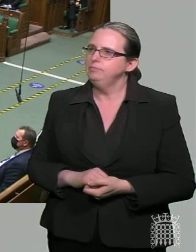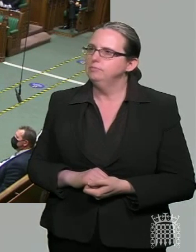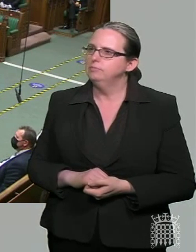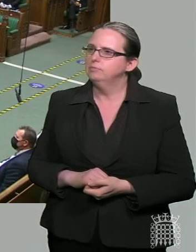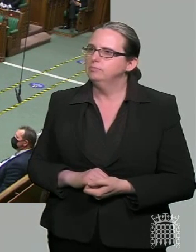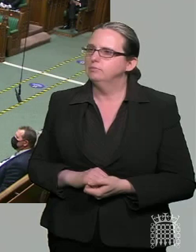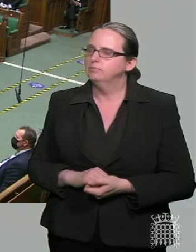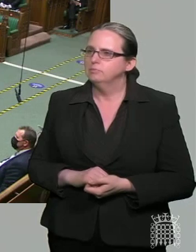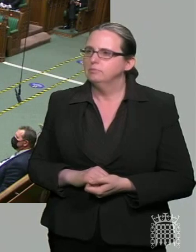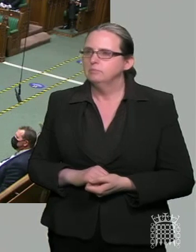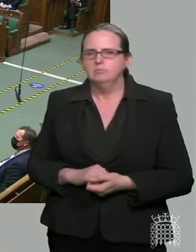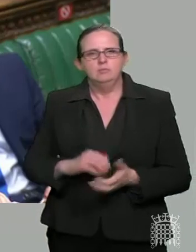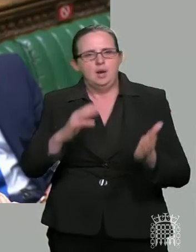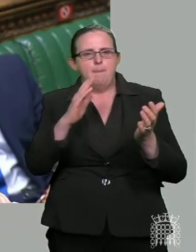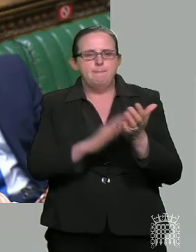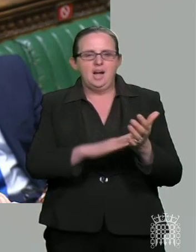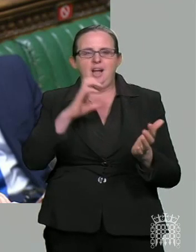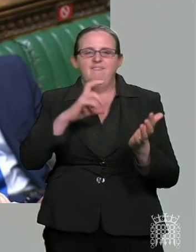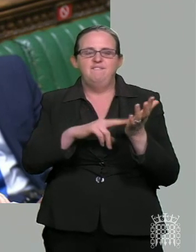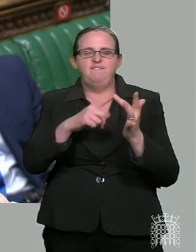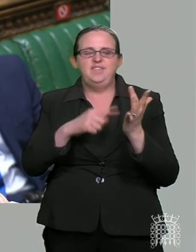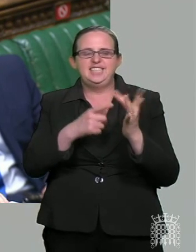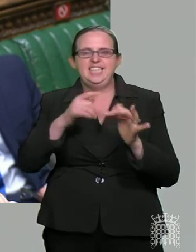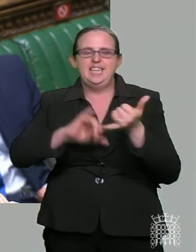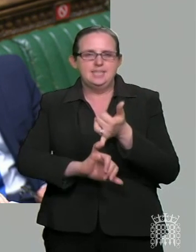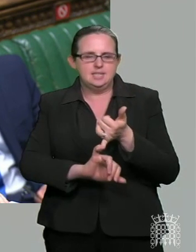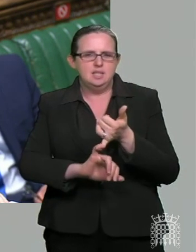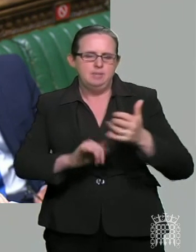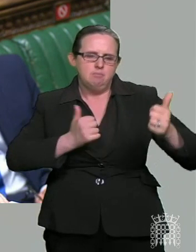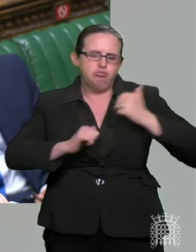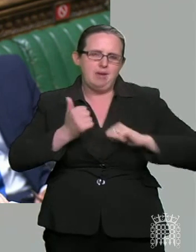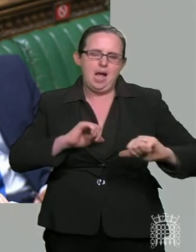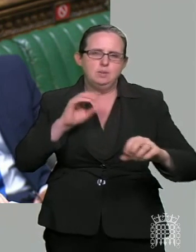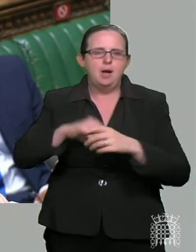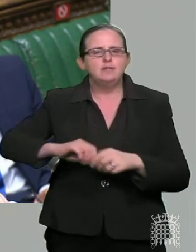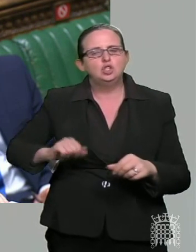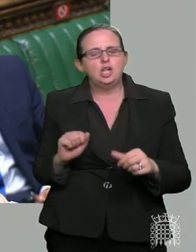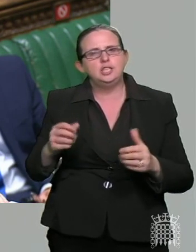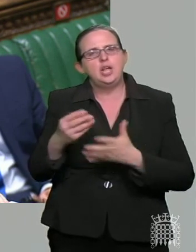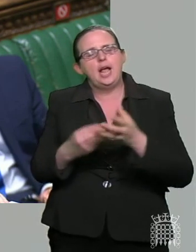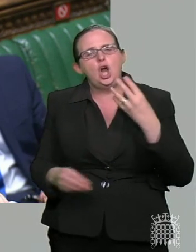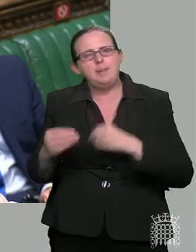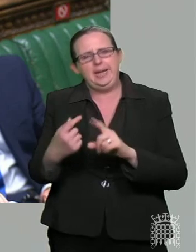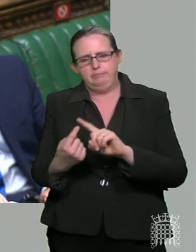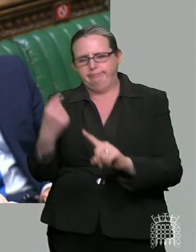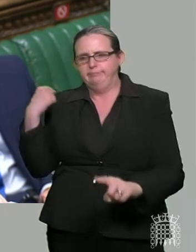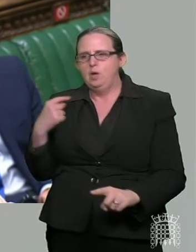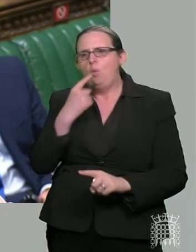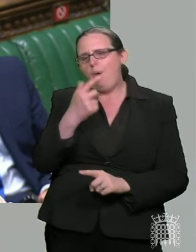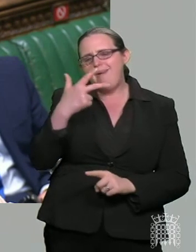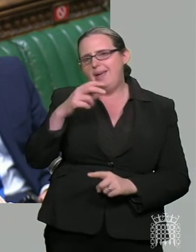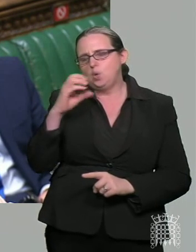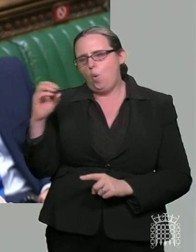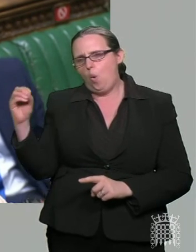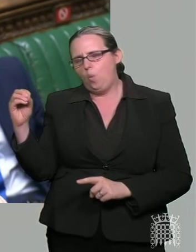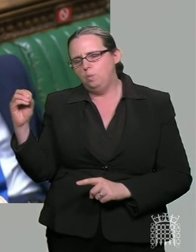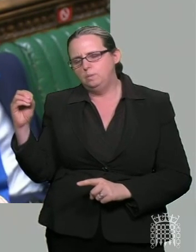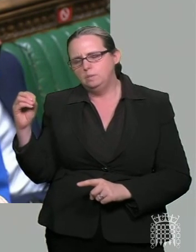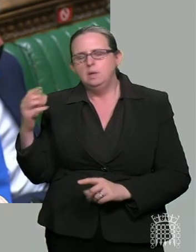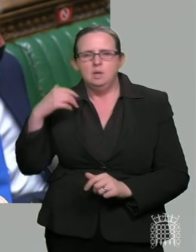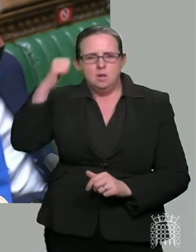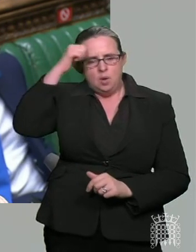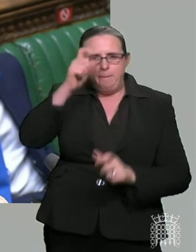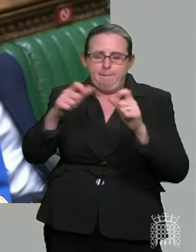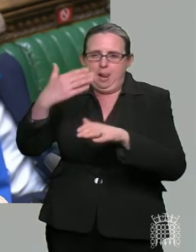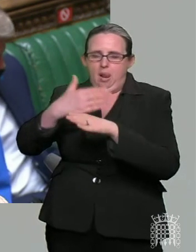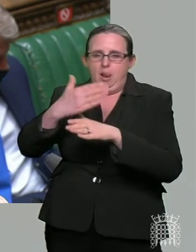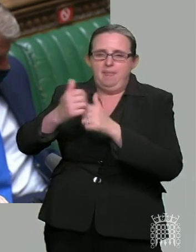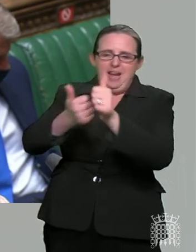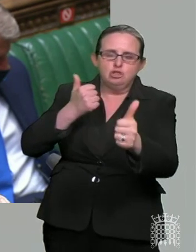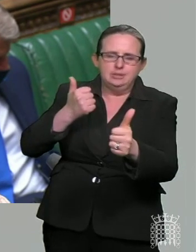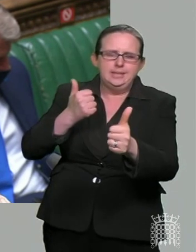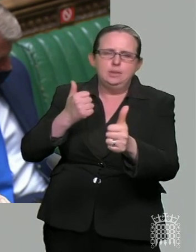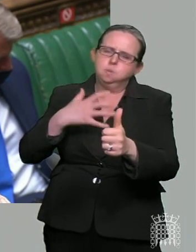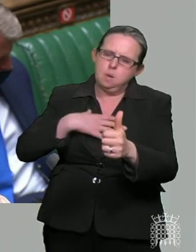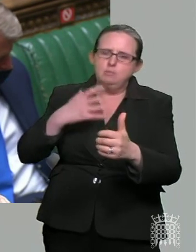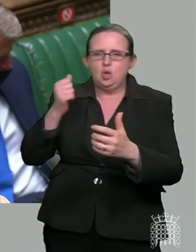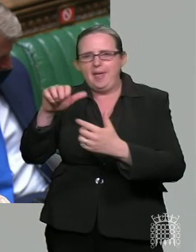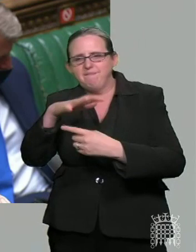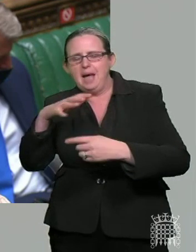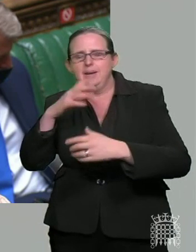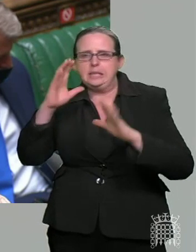McVitie’s has been a proud part of the Scottish economy since 1800, and I know that people at the Tollcross factory and their relatives will be very concerned about what is happening.